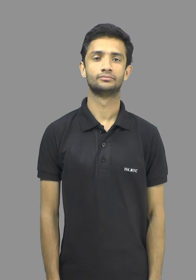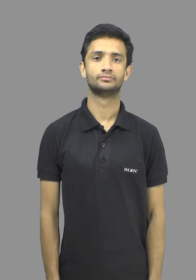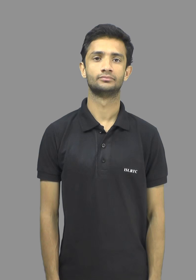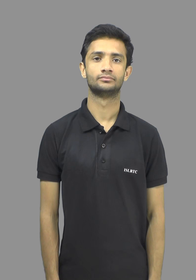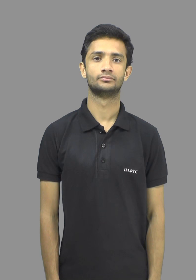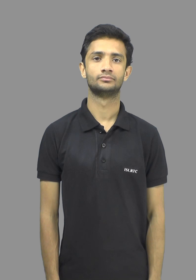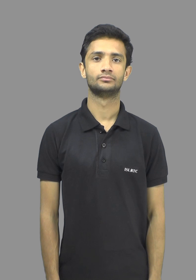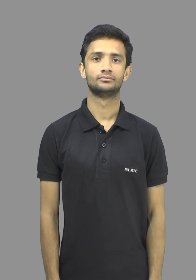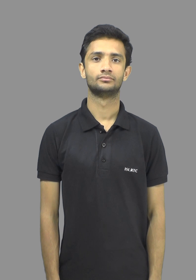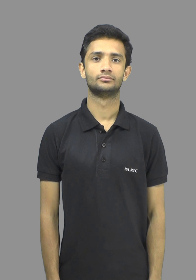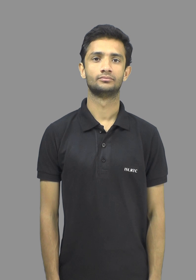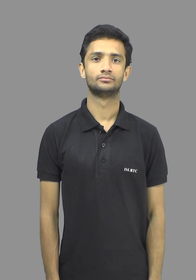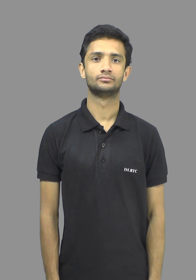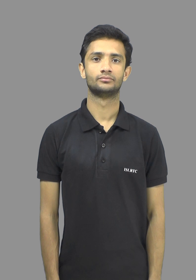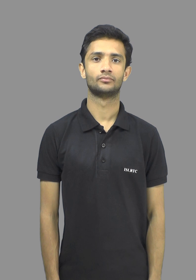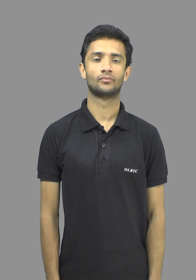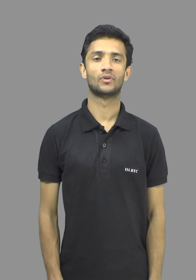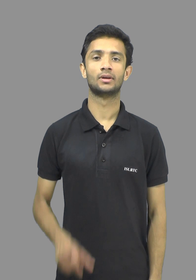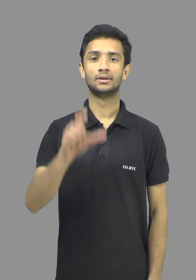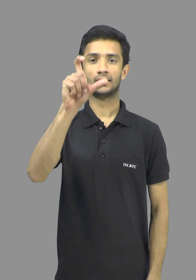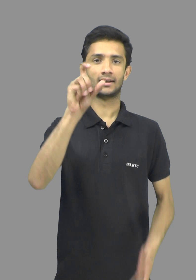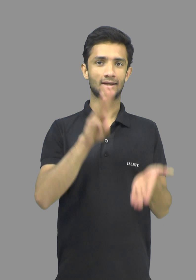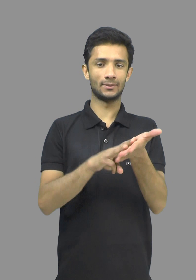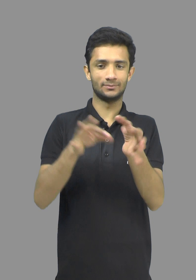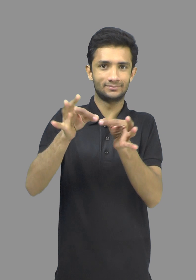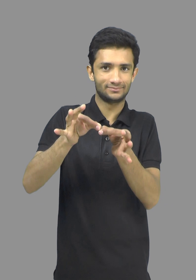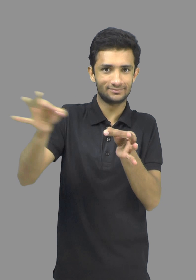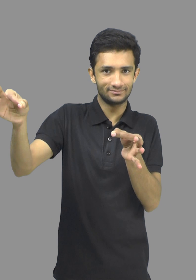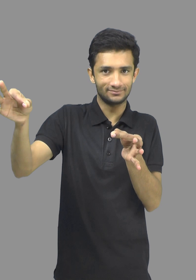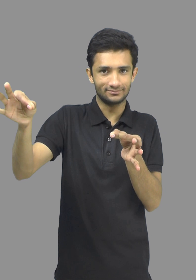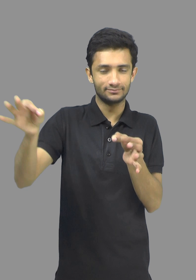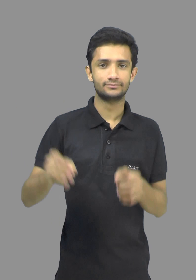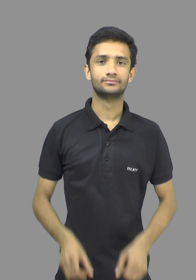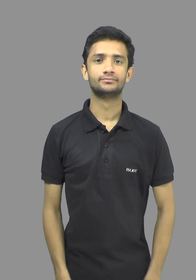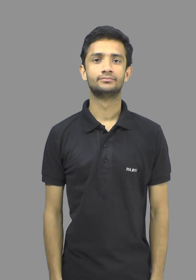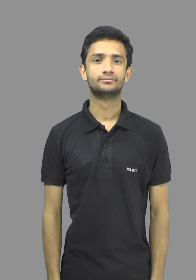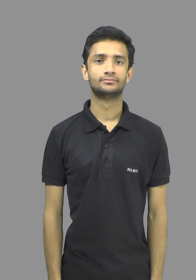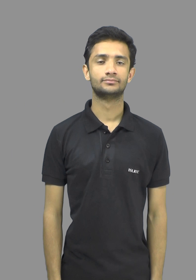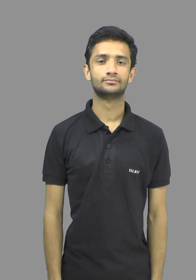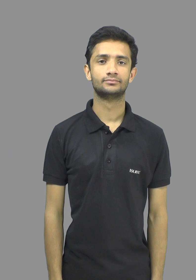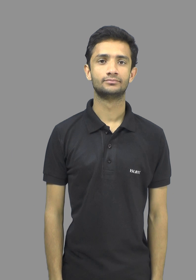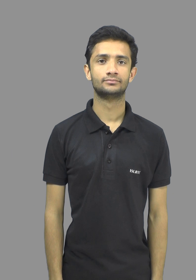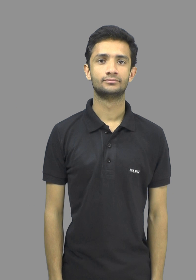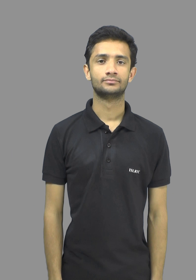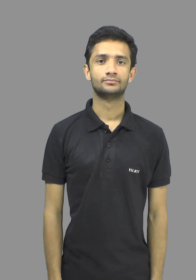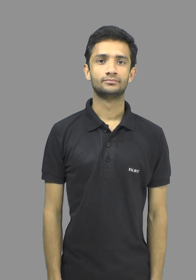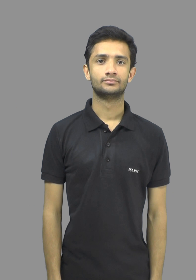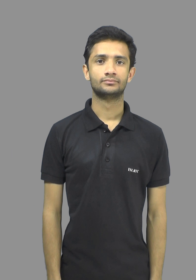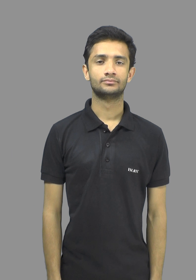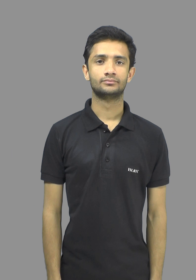Centimetre